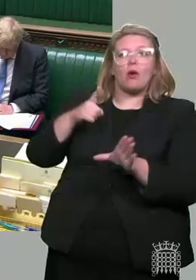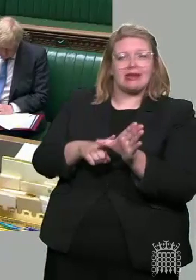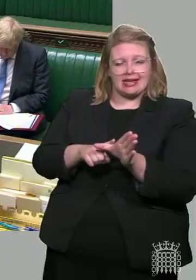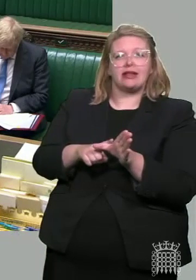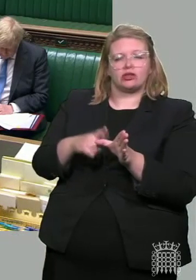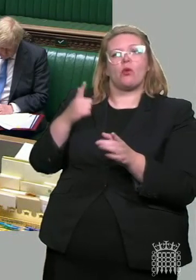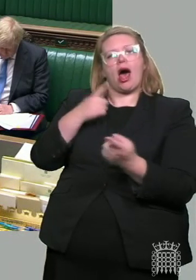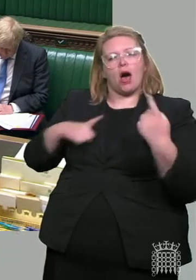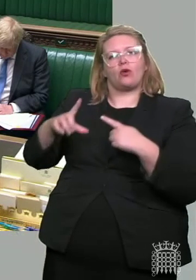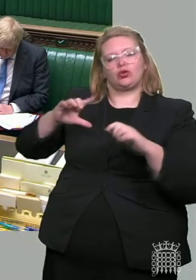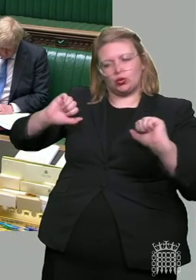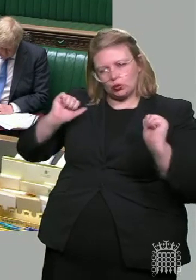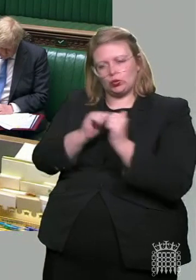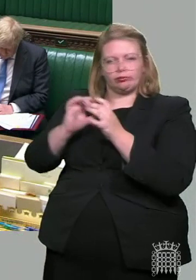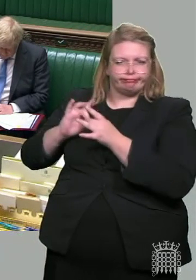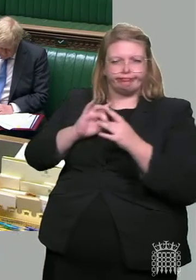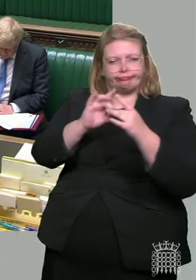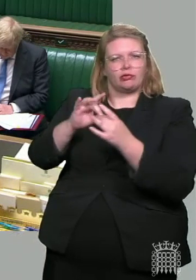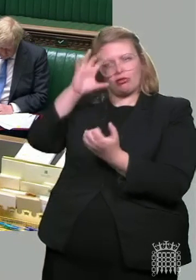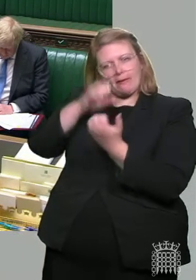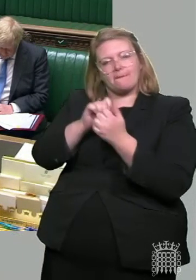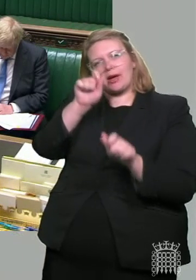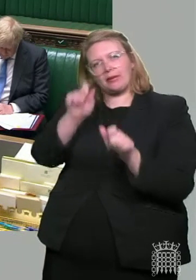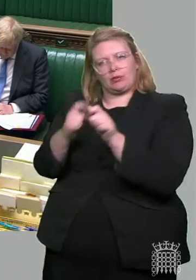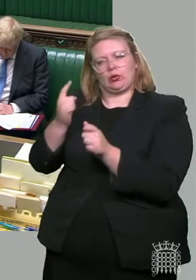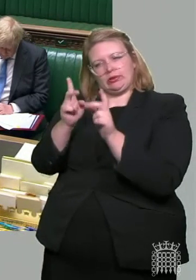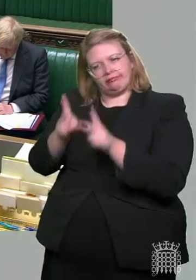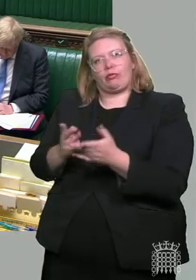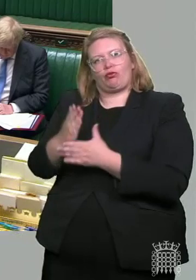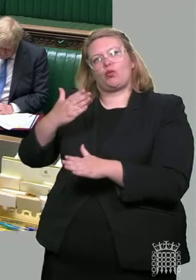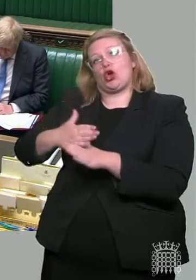I join in solidarity with all those mourning loved ones today.